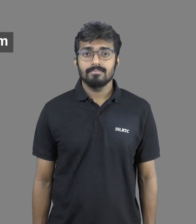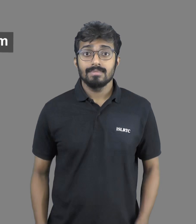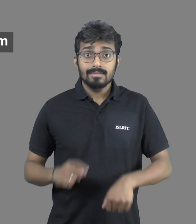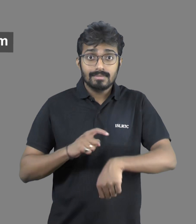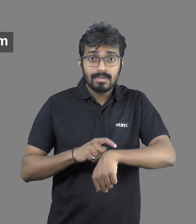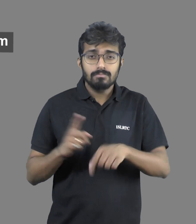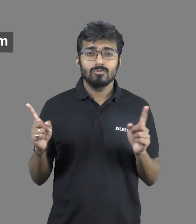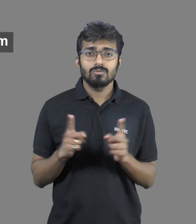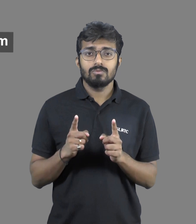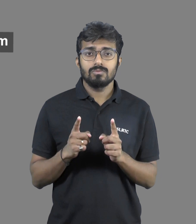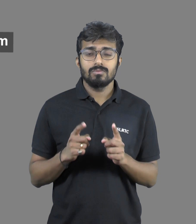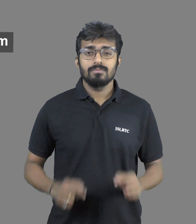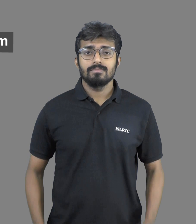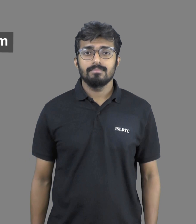Short-Term